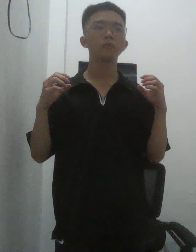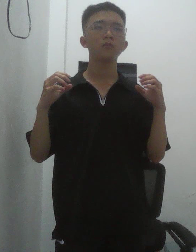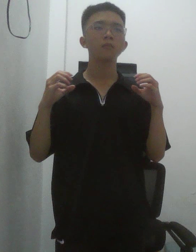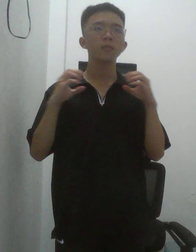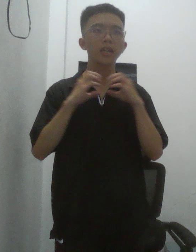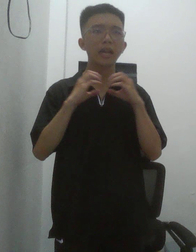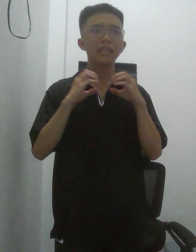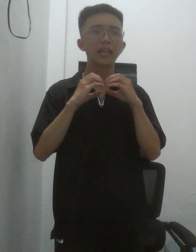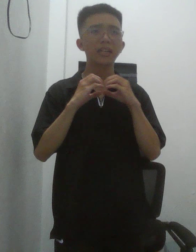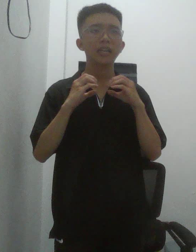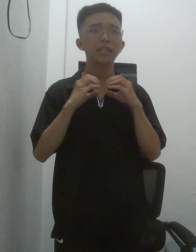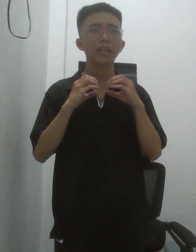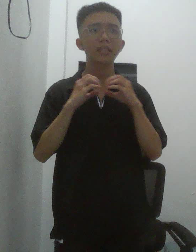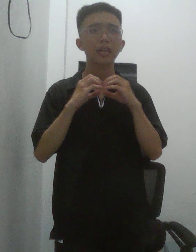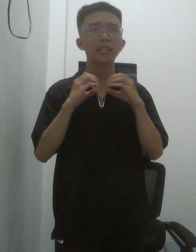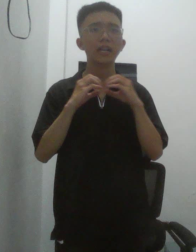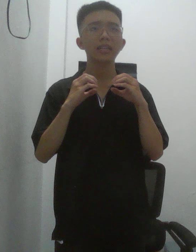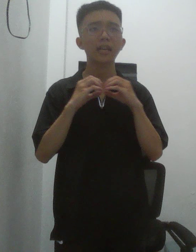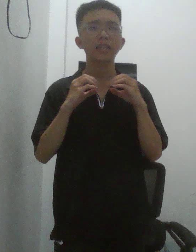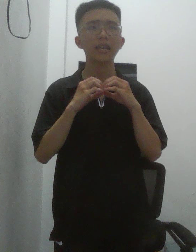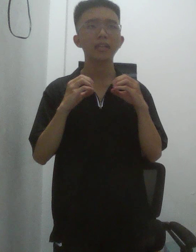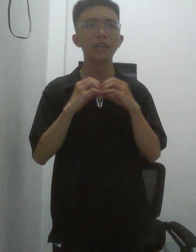cai nhau